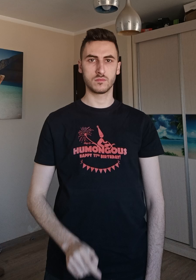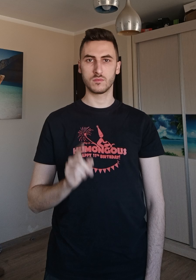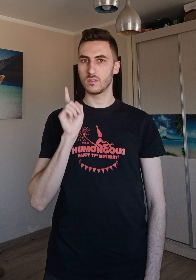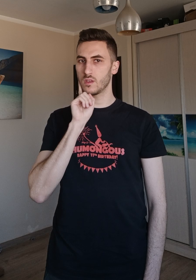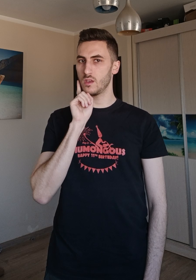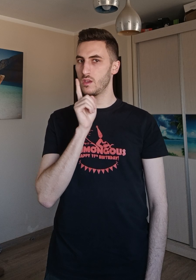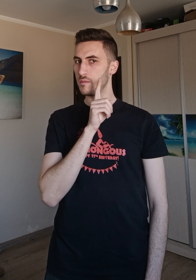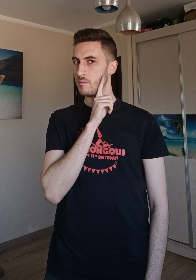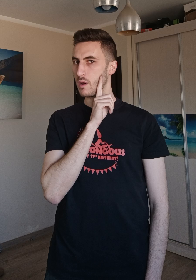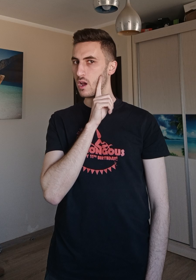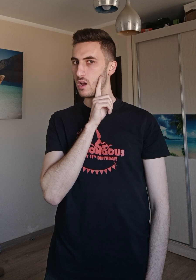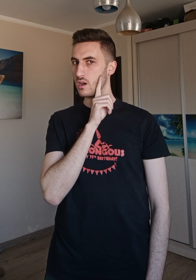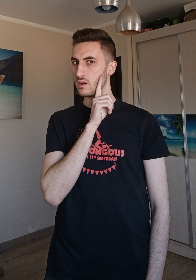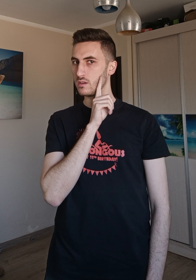אמא